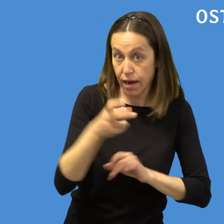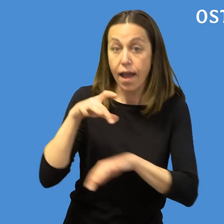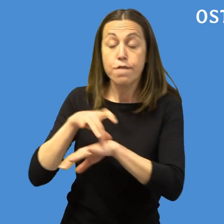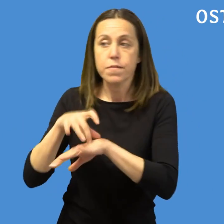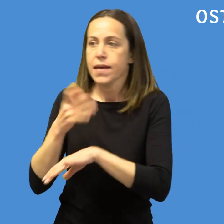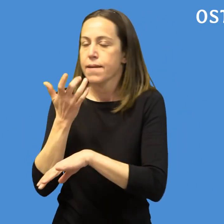enfermo